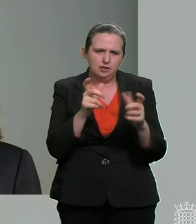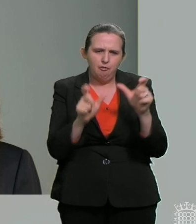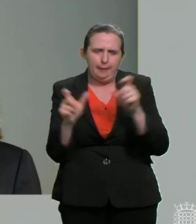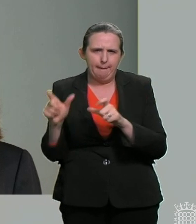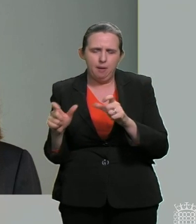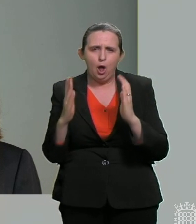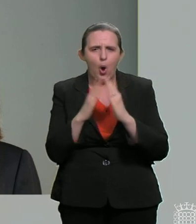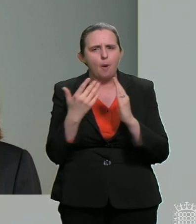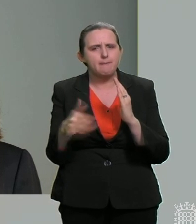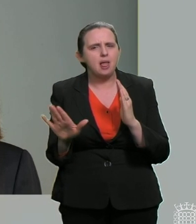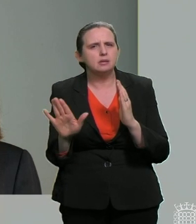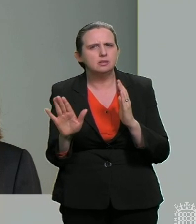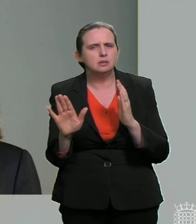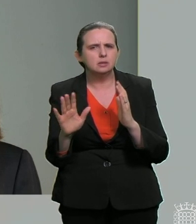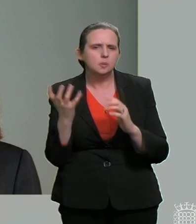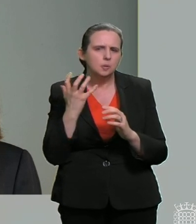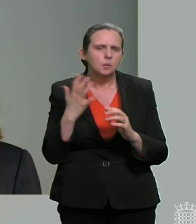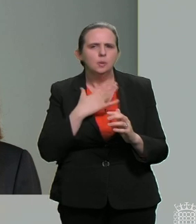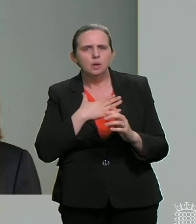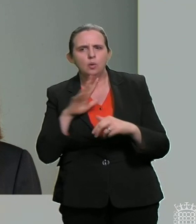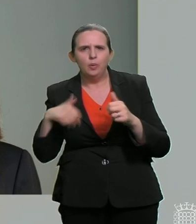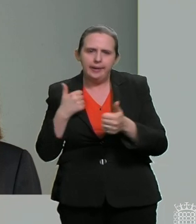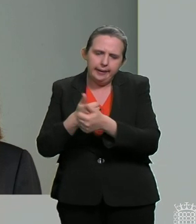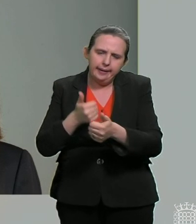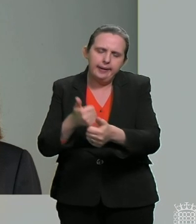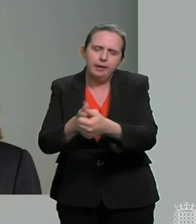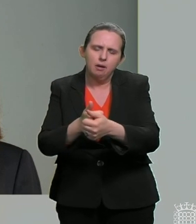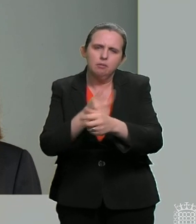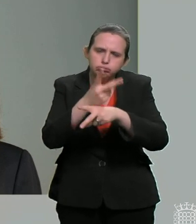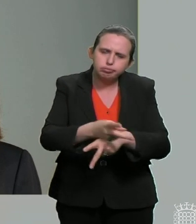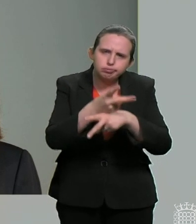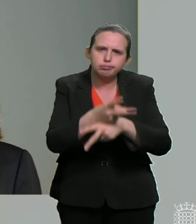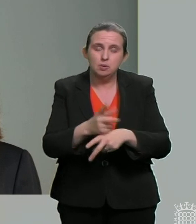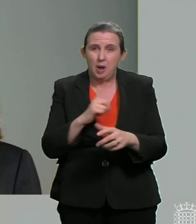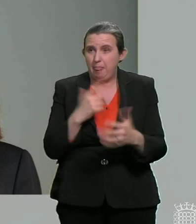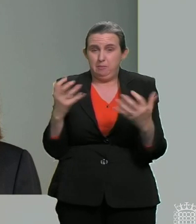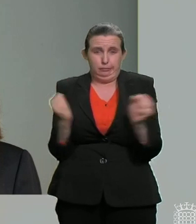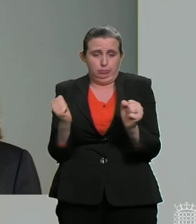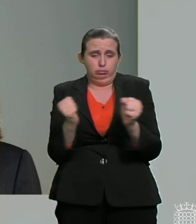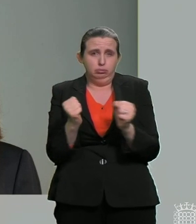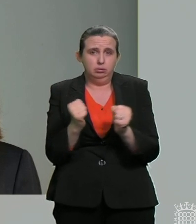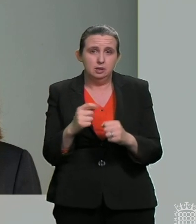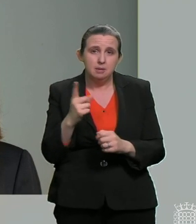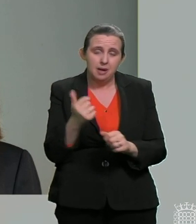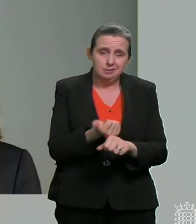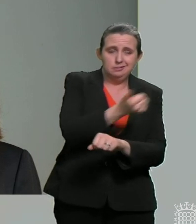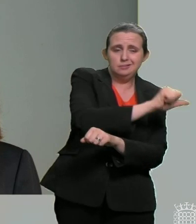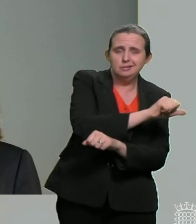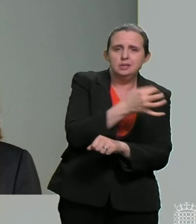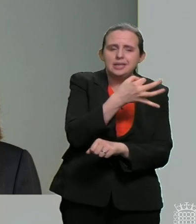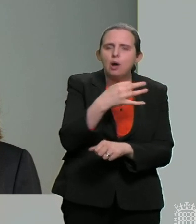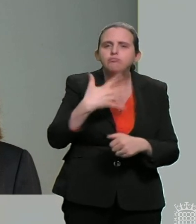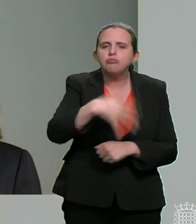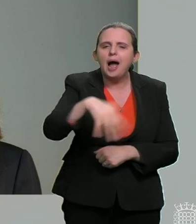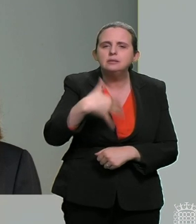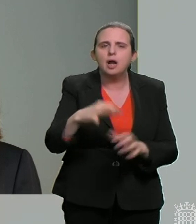However, neighbouring Brighton continues to send its homeless to our town, and we do not have the resources to meet this need.